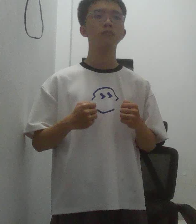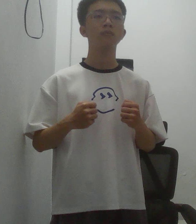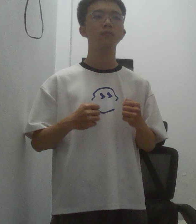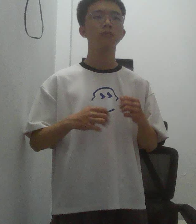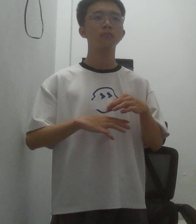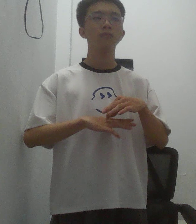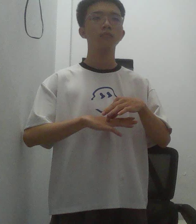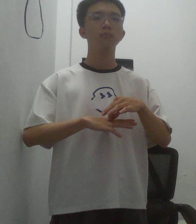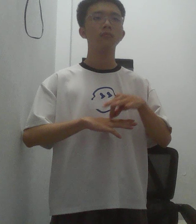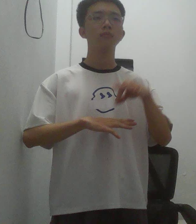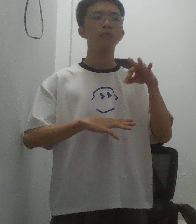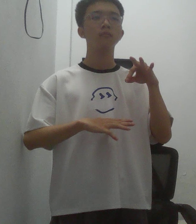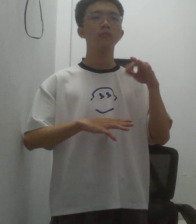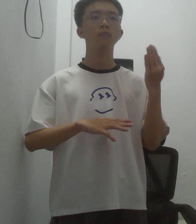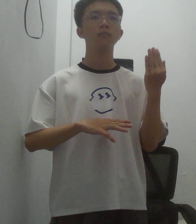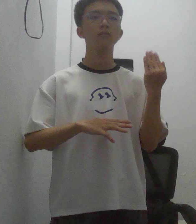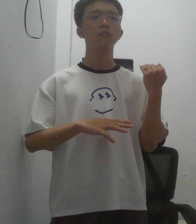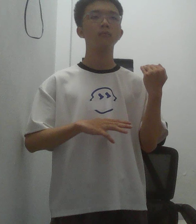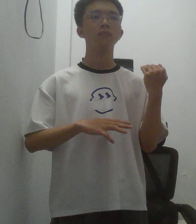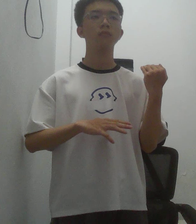tuan truoc